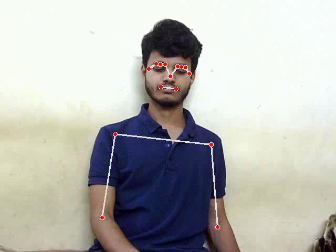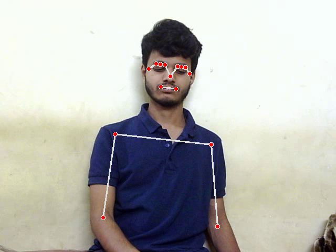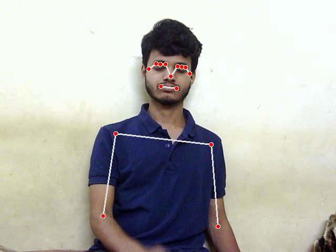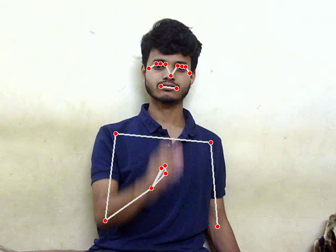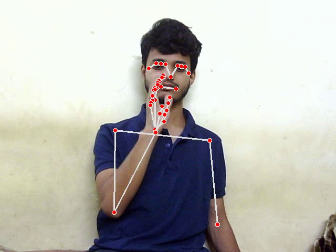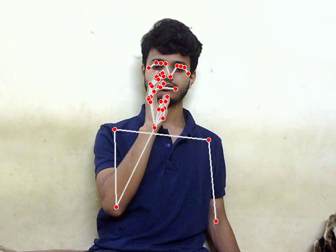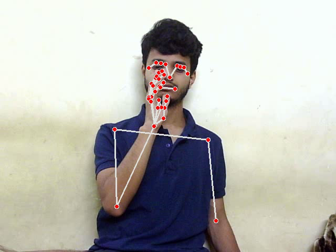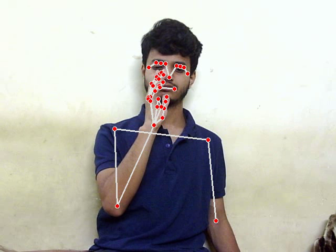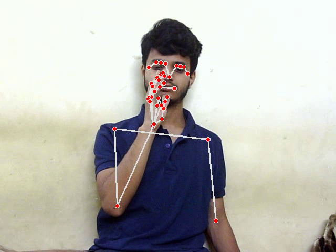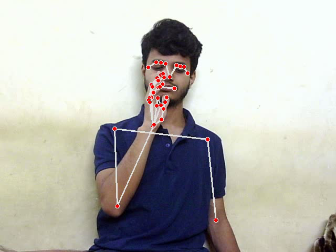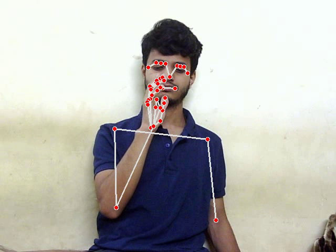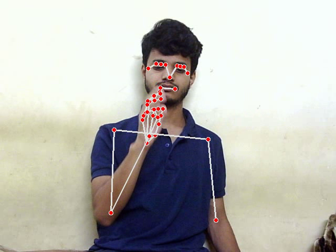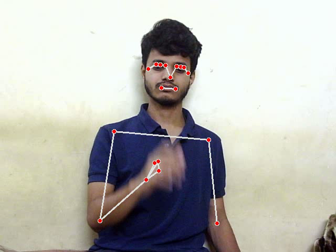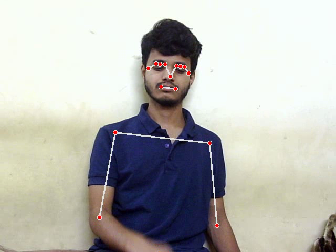mother